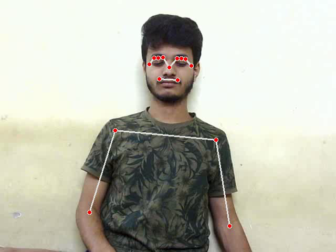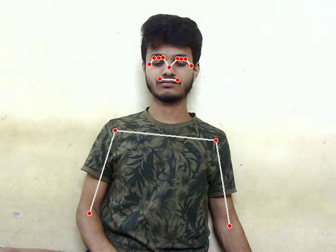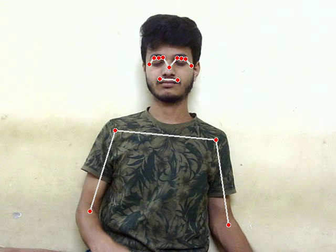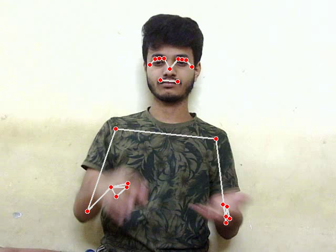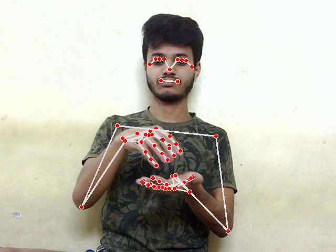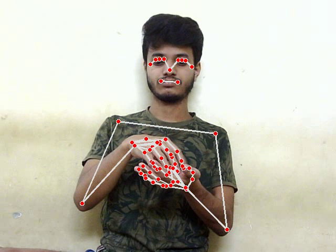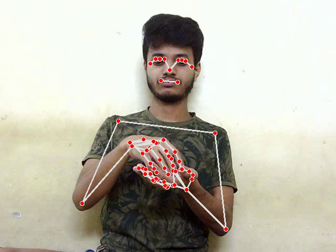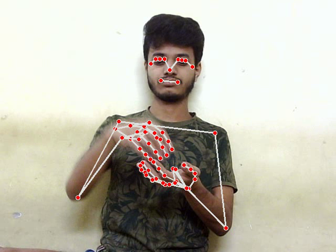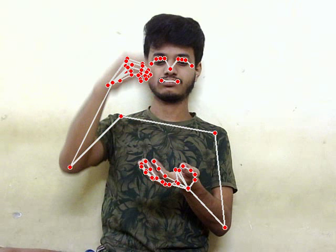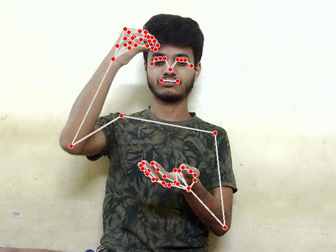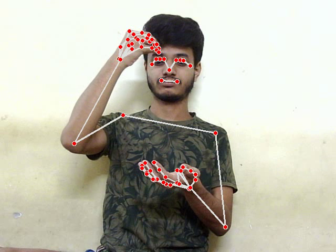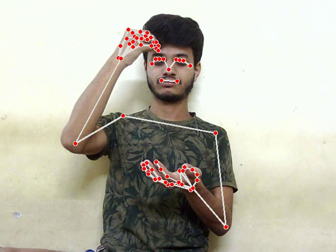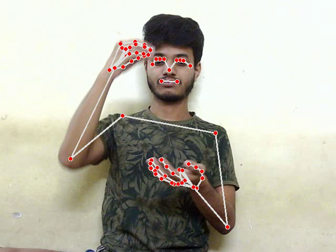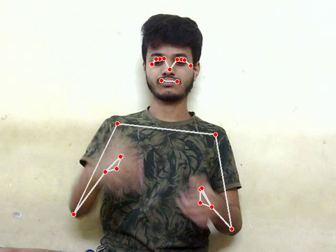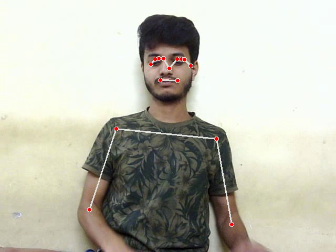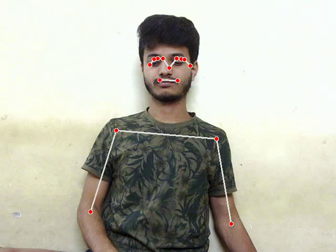learn